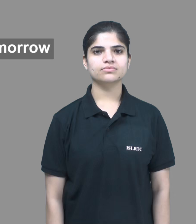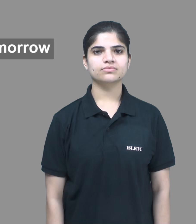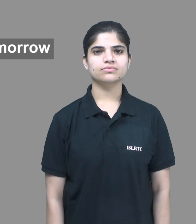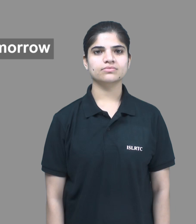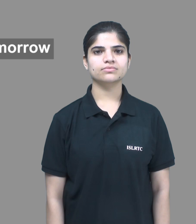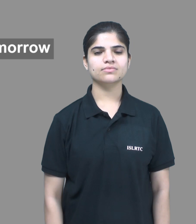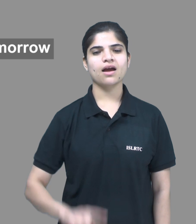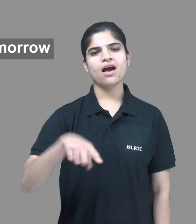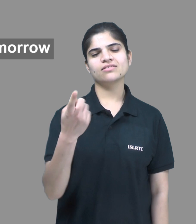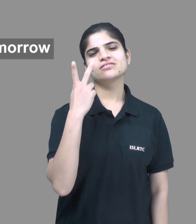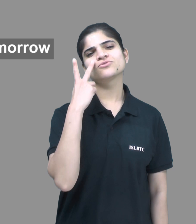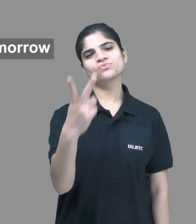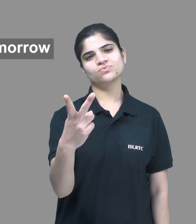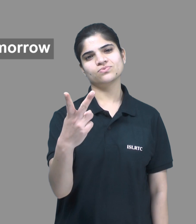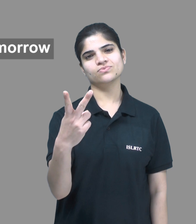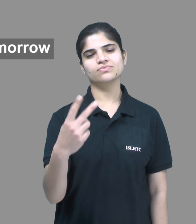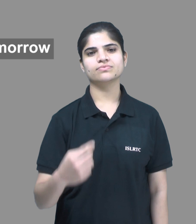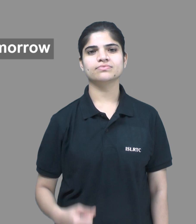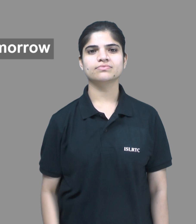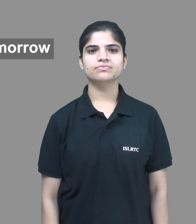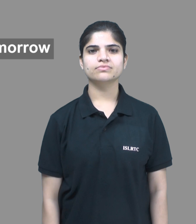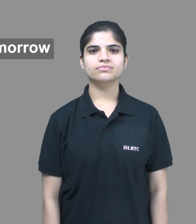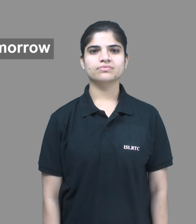See You Tomorrow